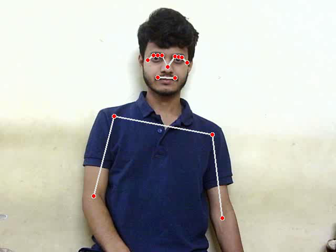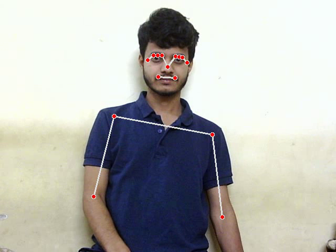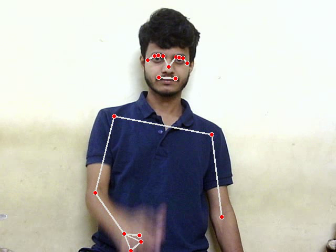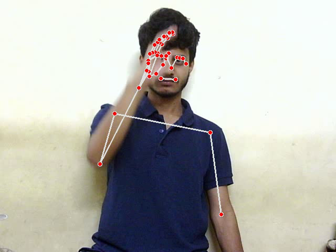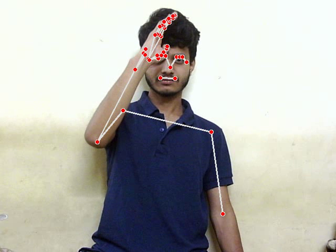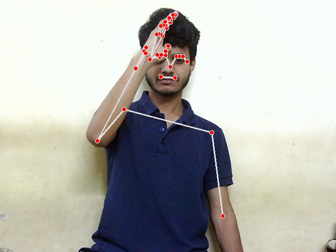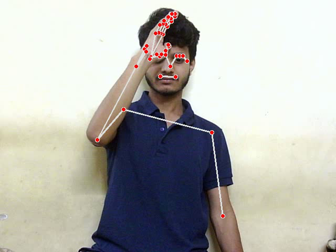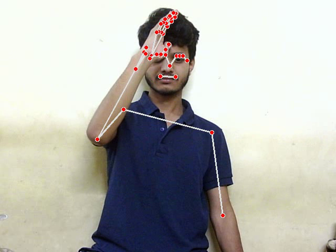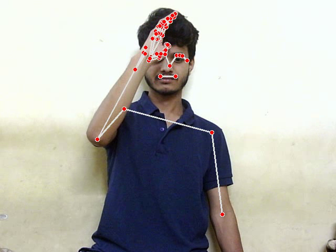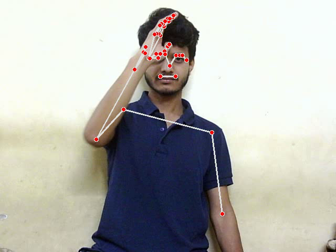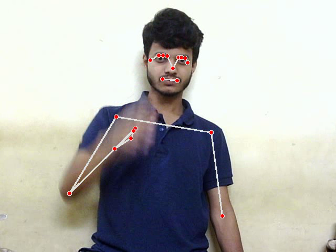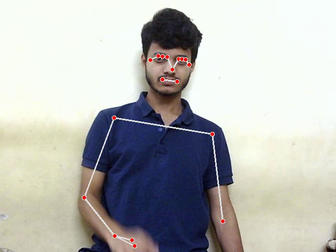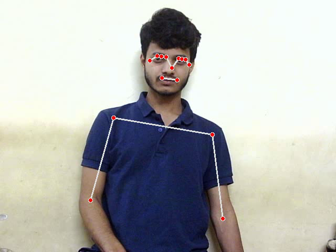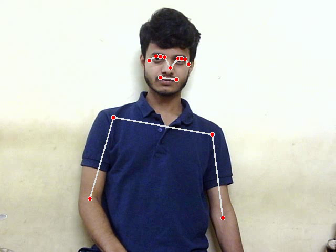father